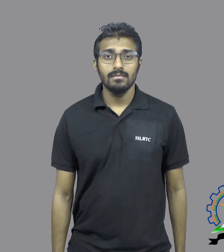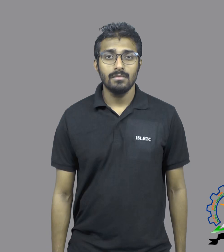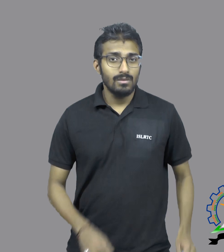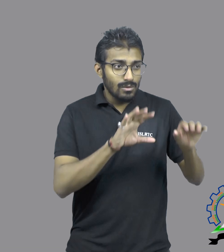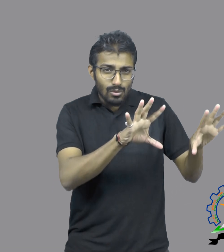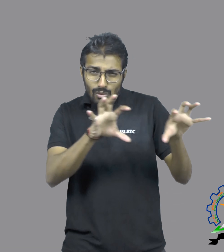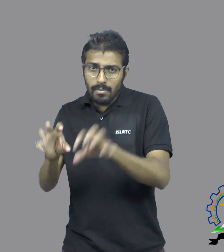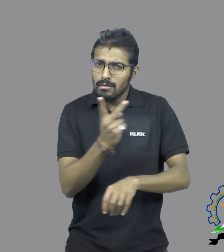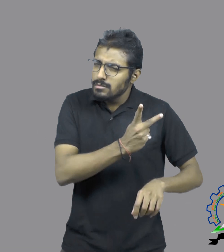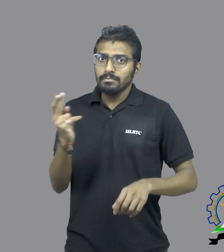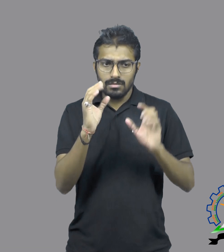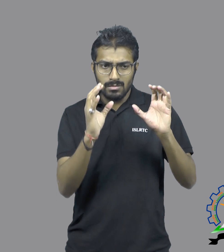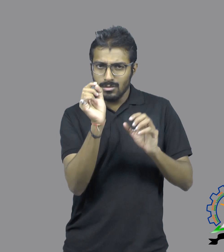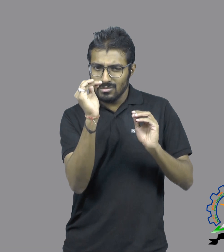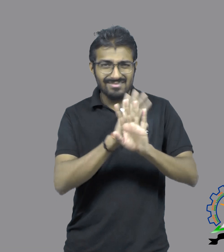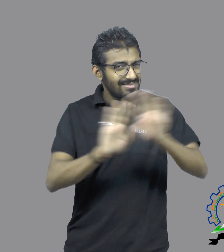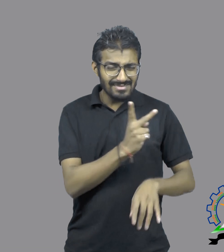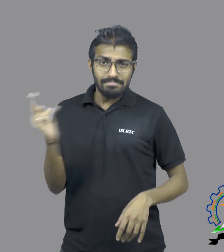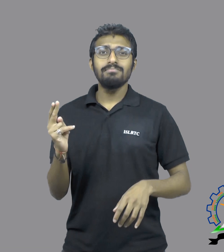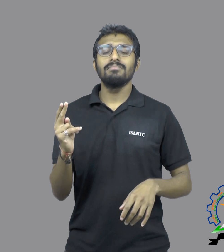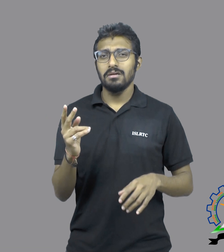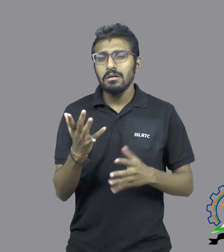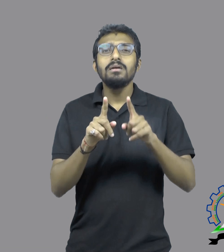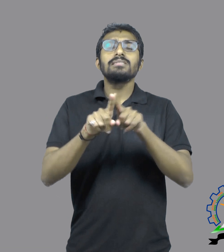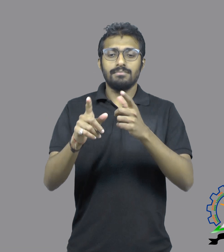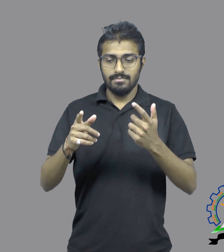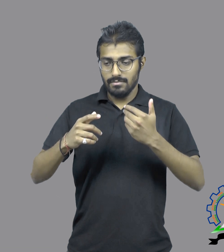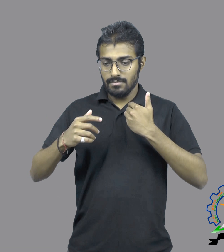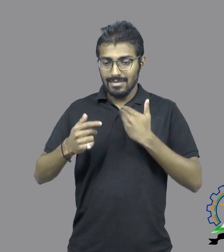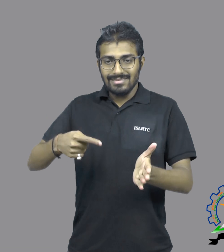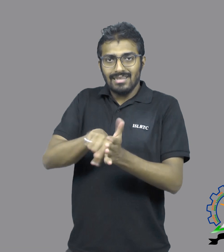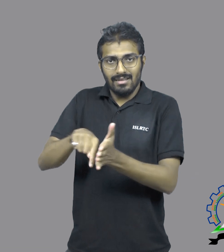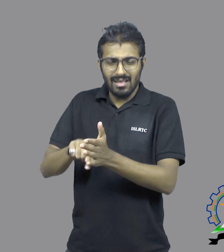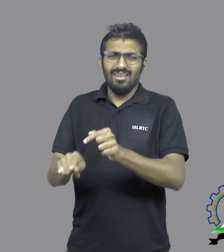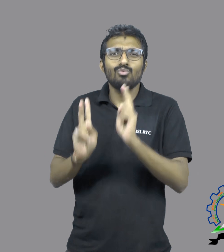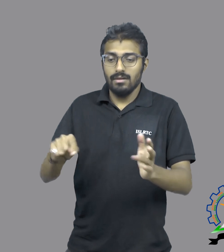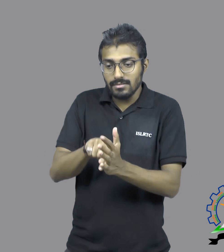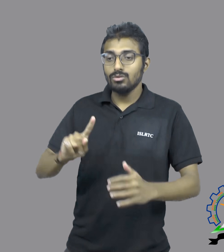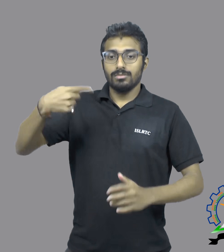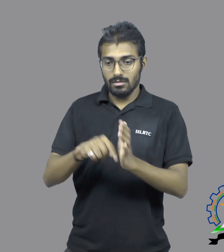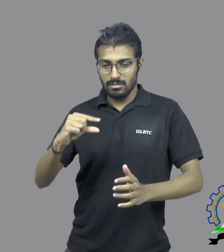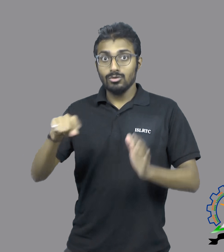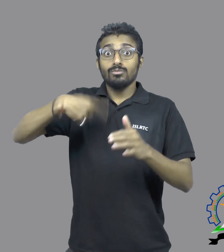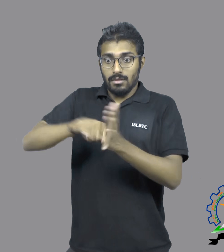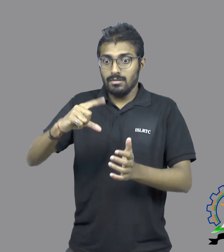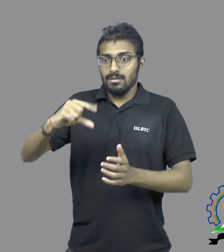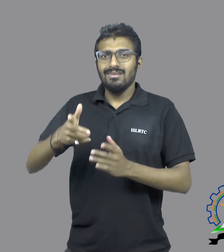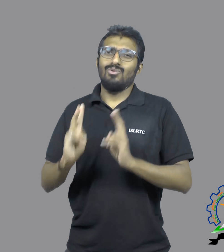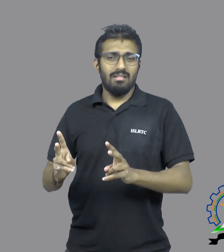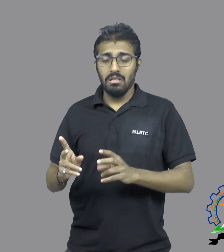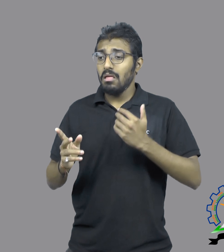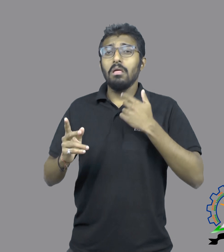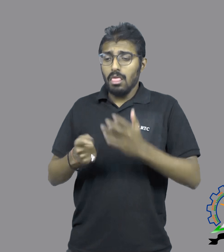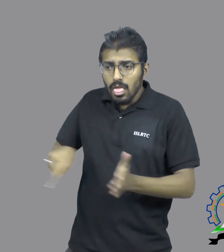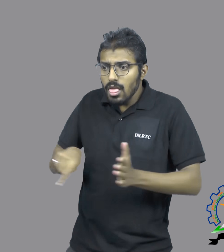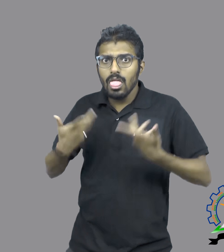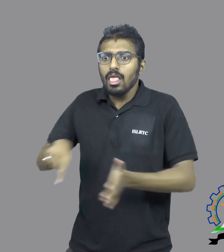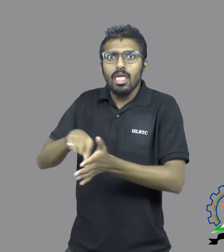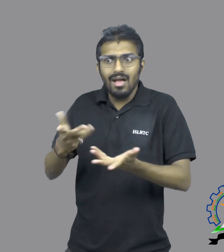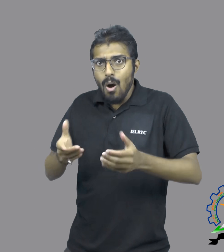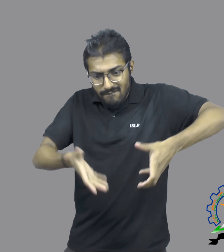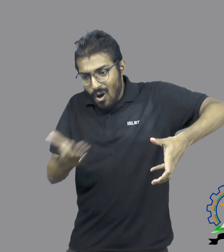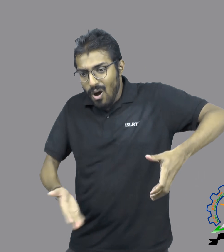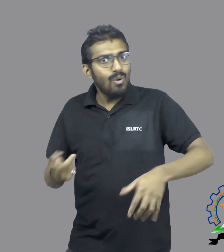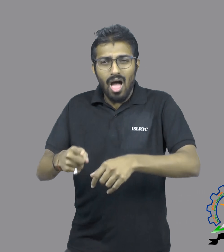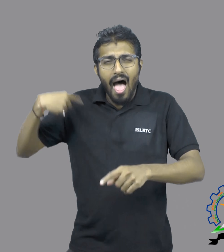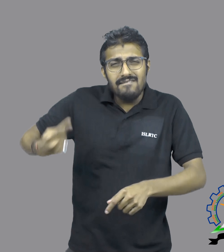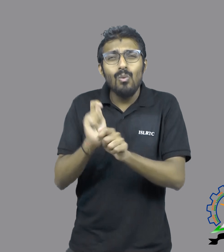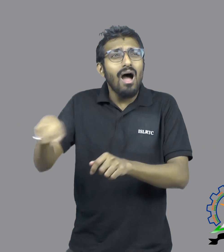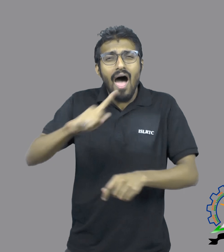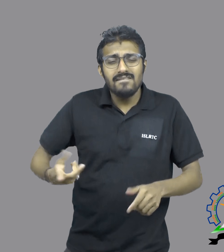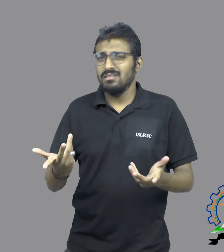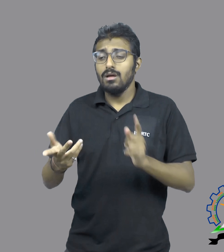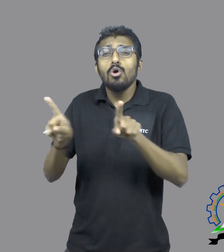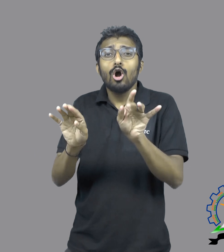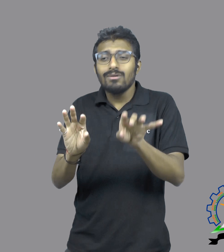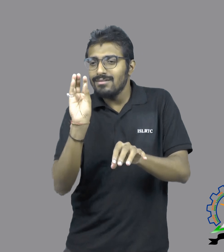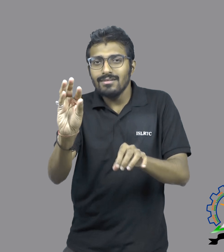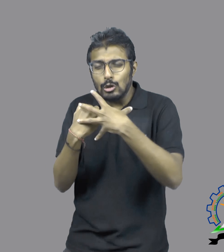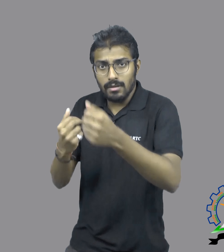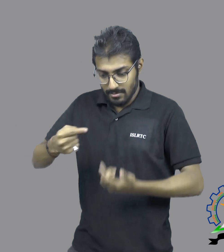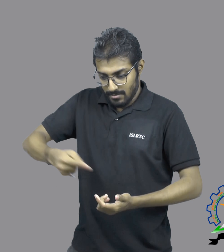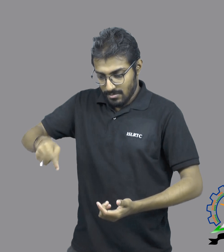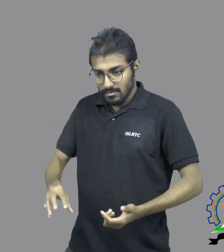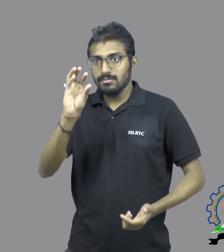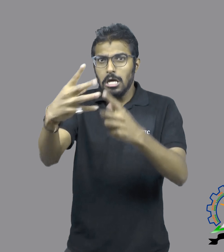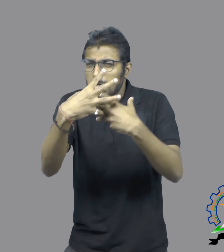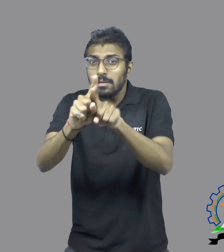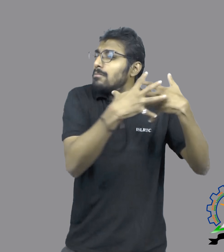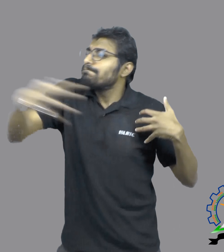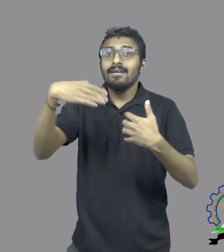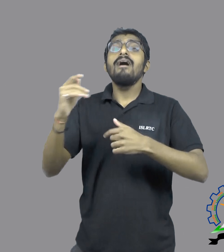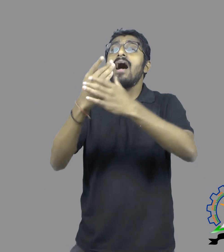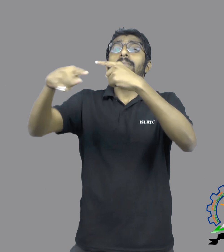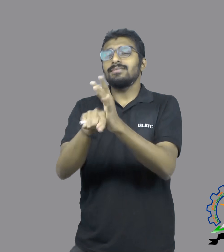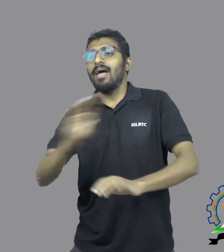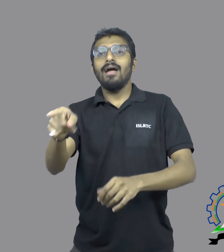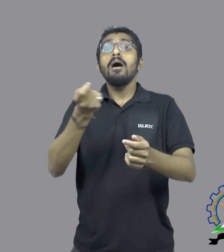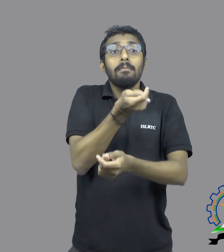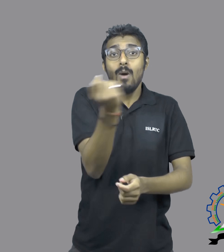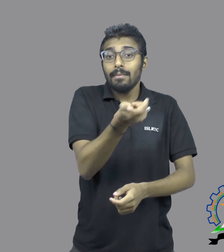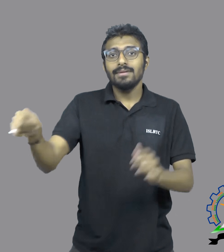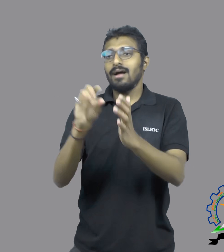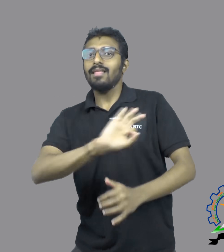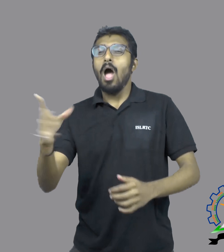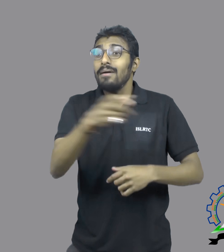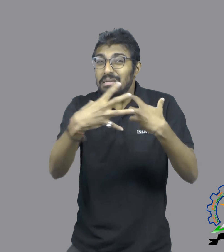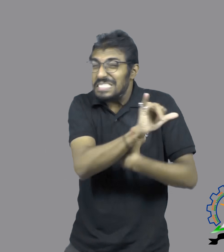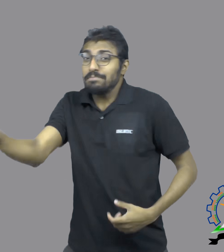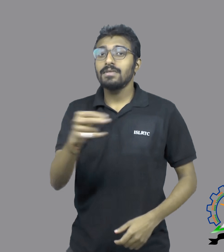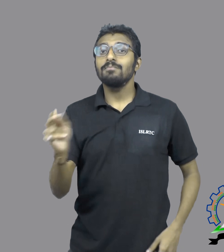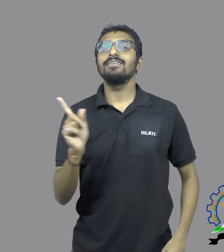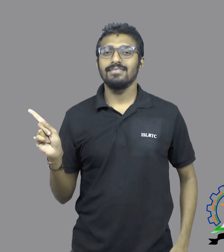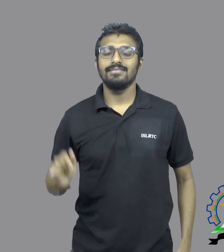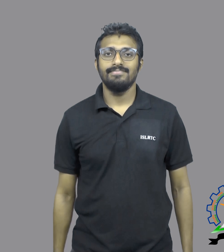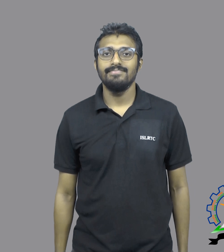Facsimile